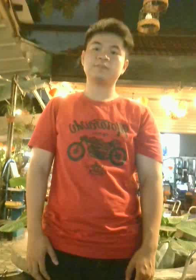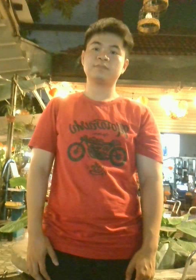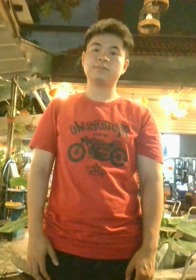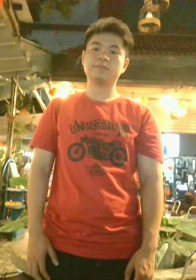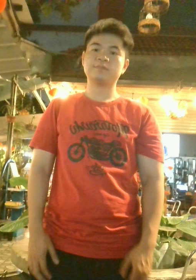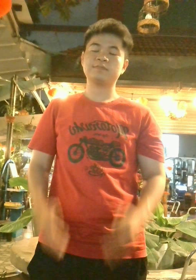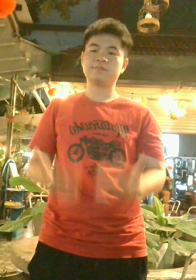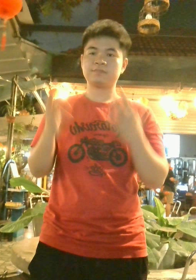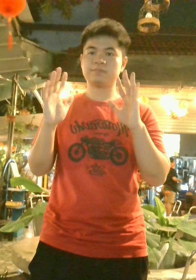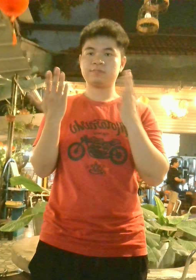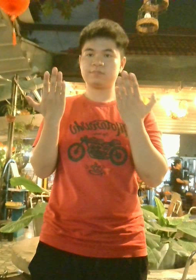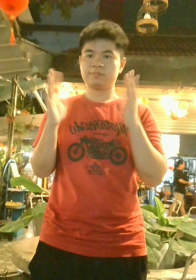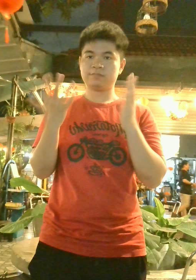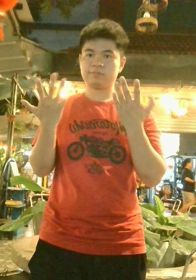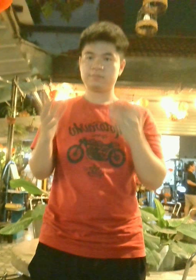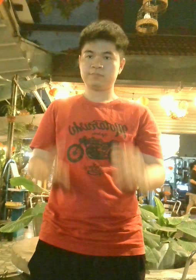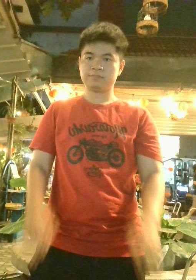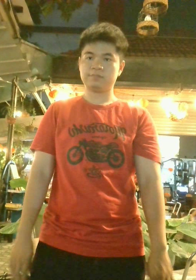vui mừng